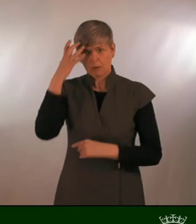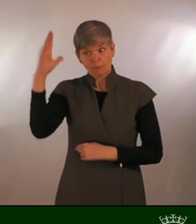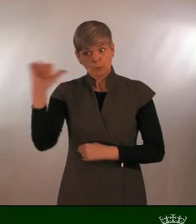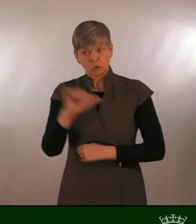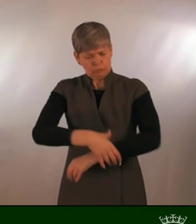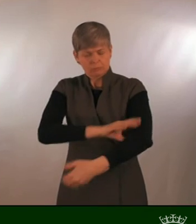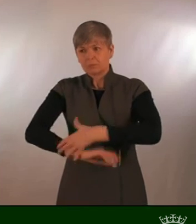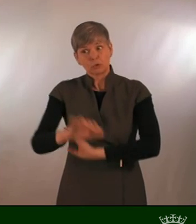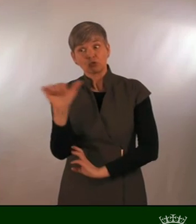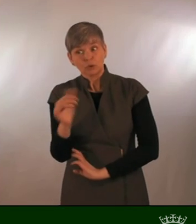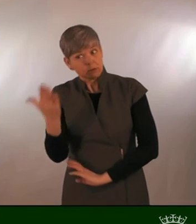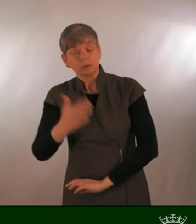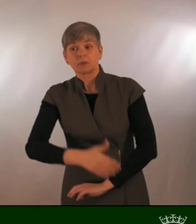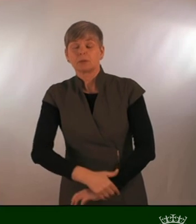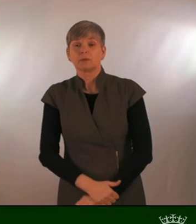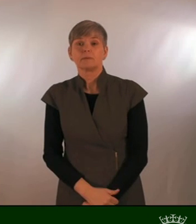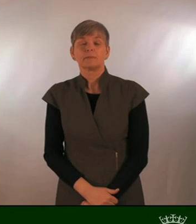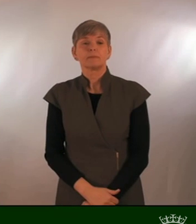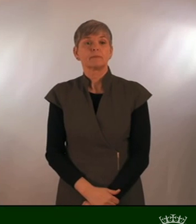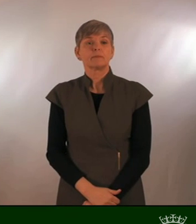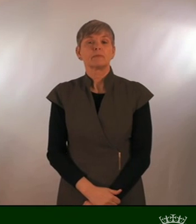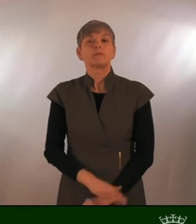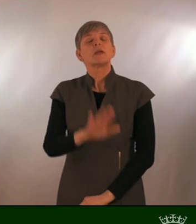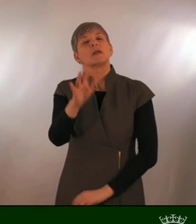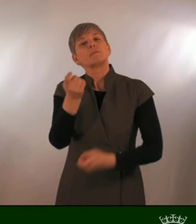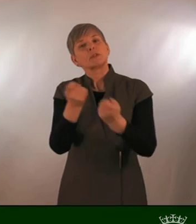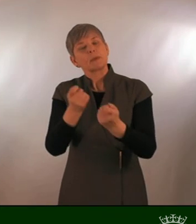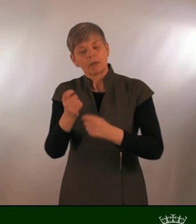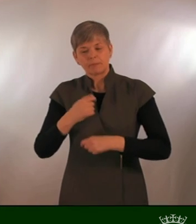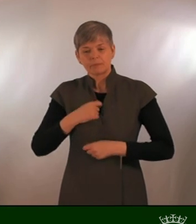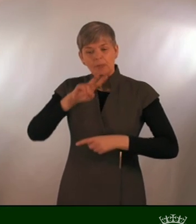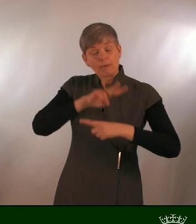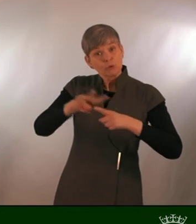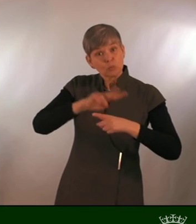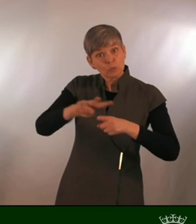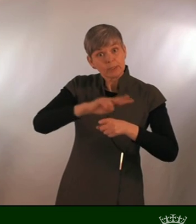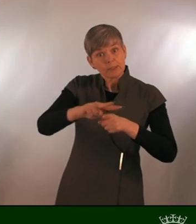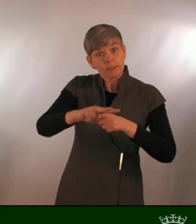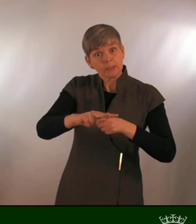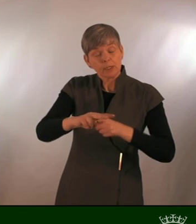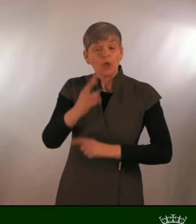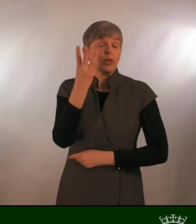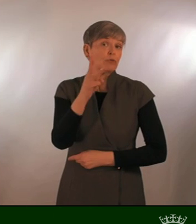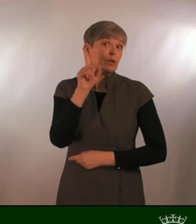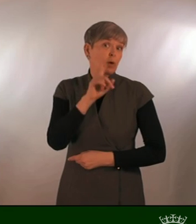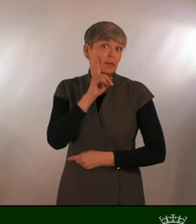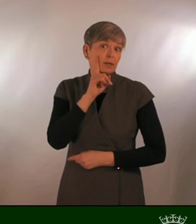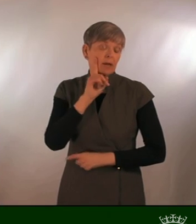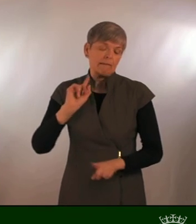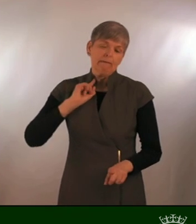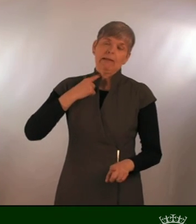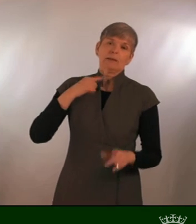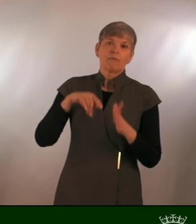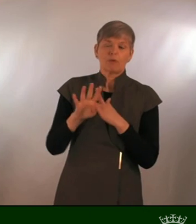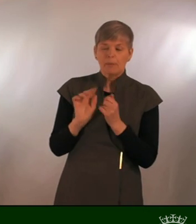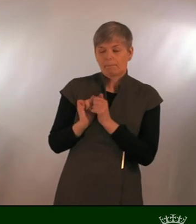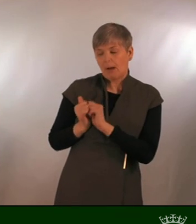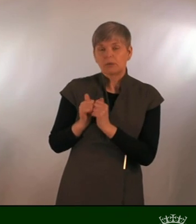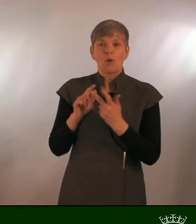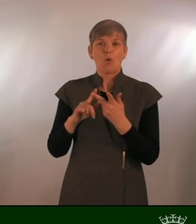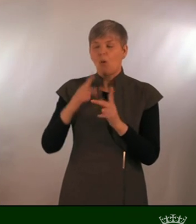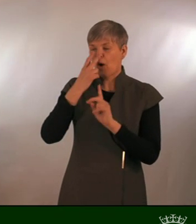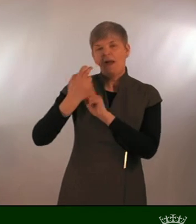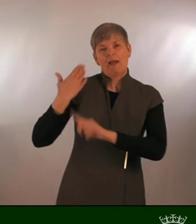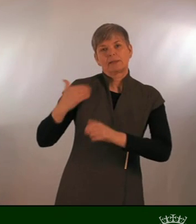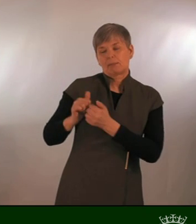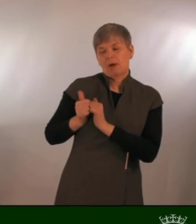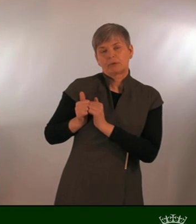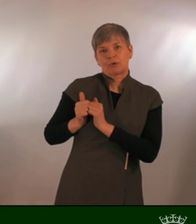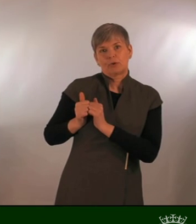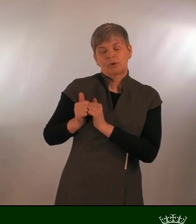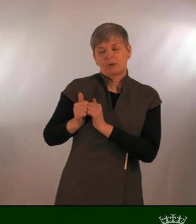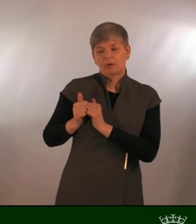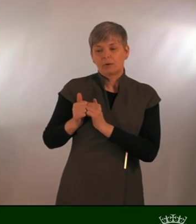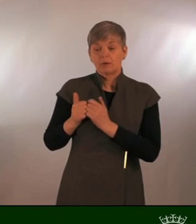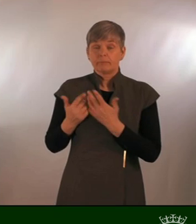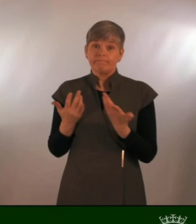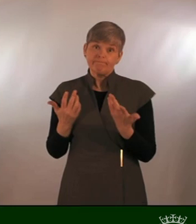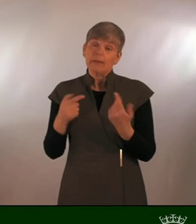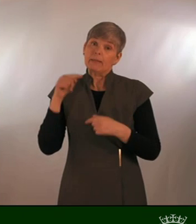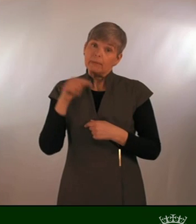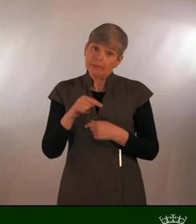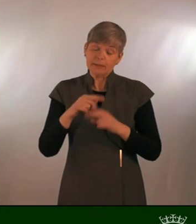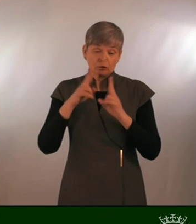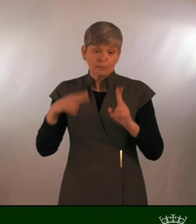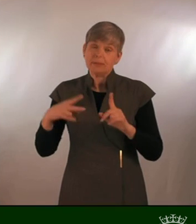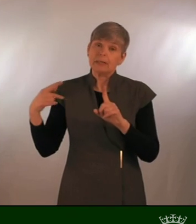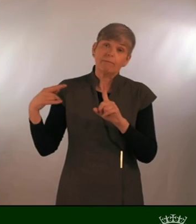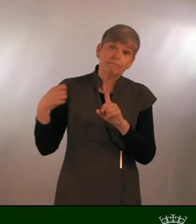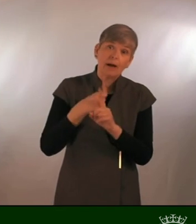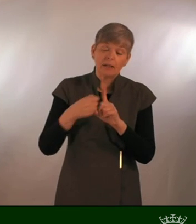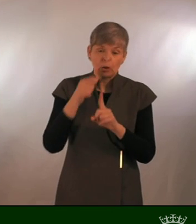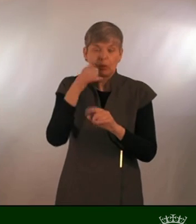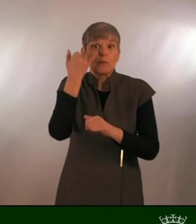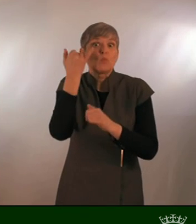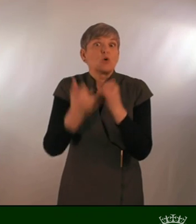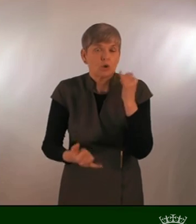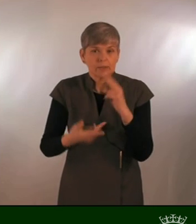Every fortnight, three women are killed by their partner or ex-partner, and domestic violence is likely only to increase if large numbers of people have to self-isolate.